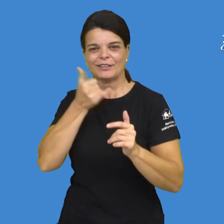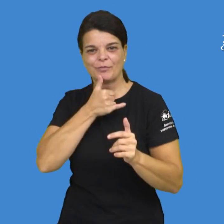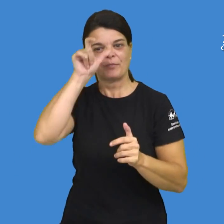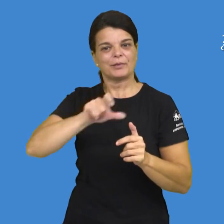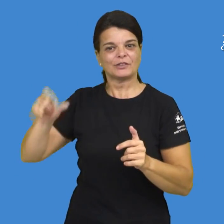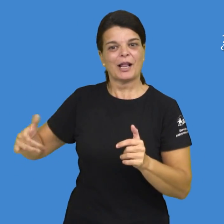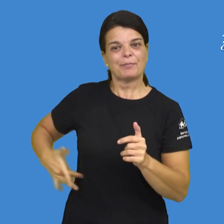persona